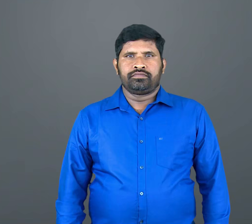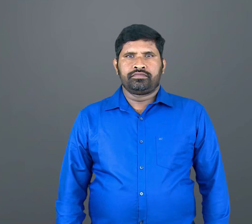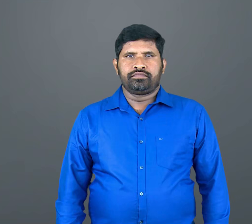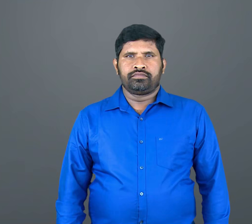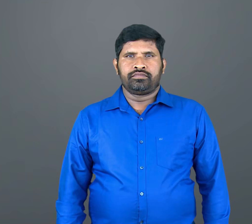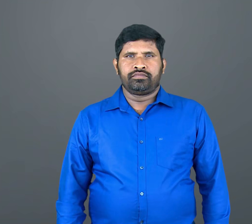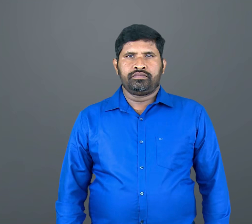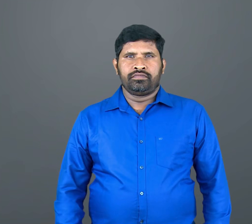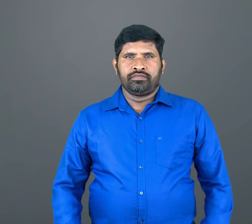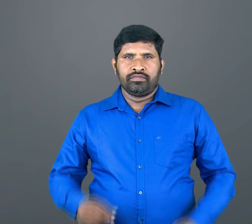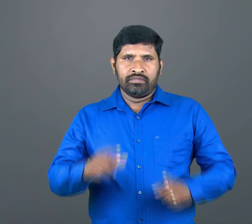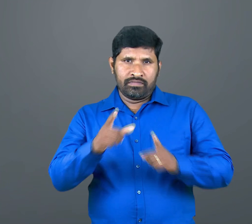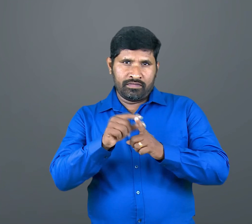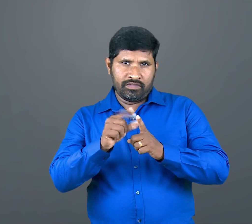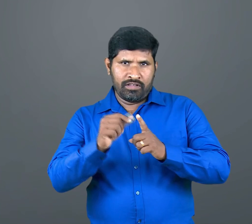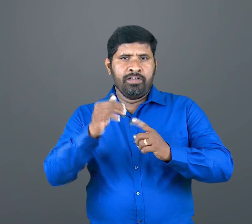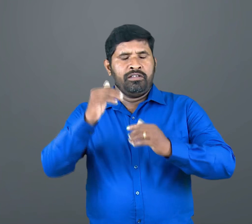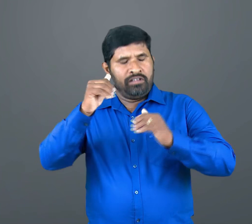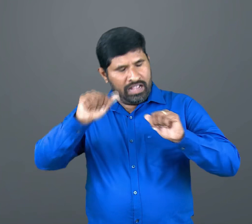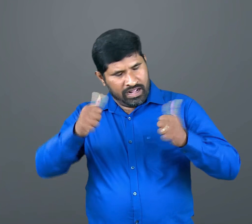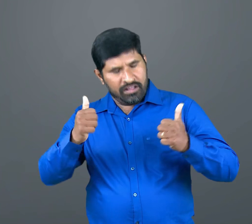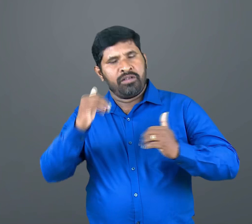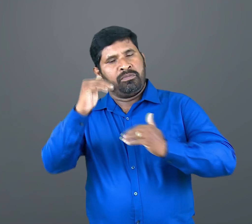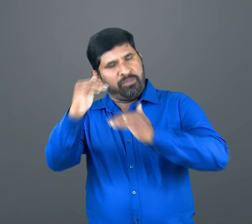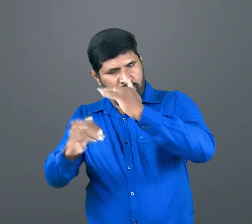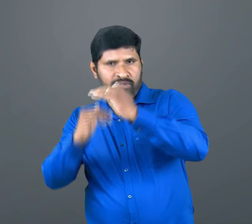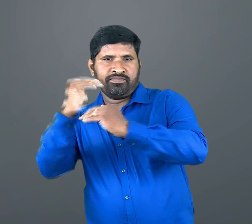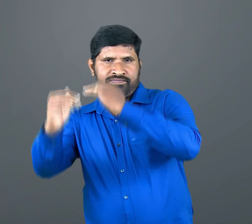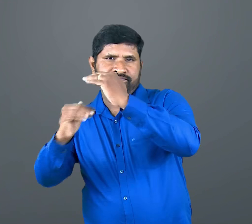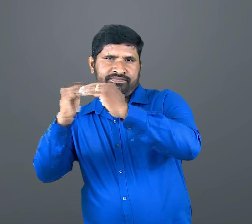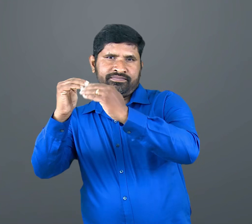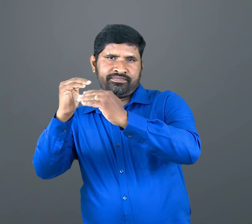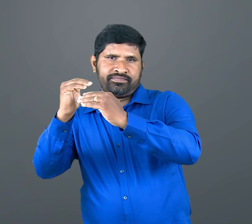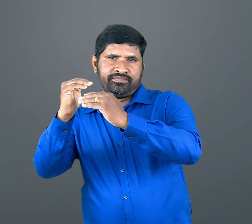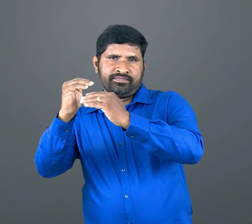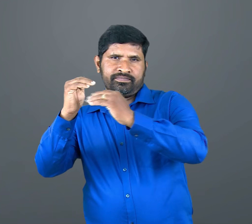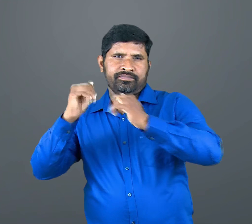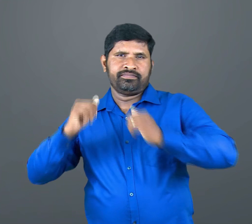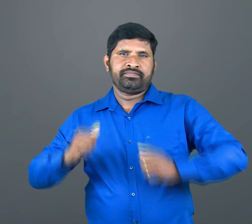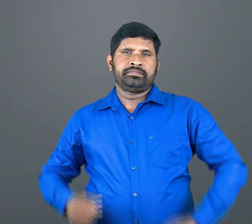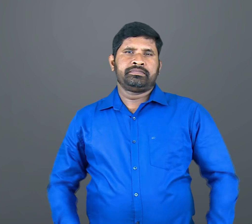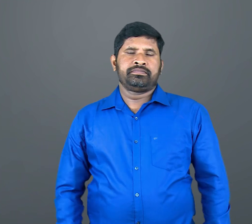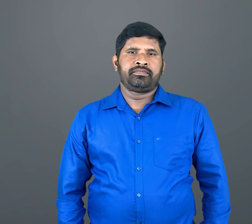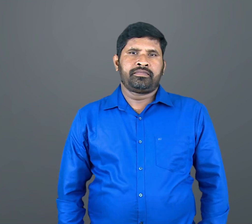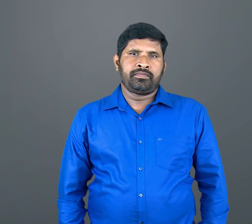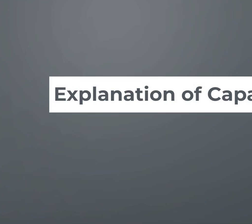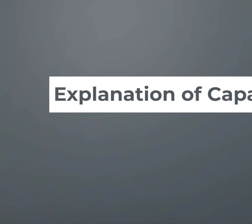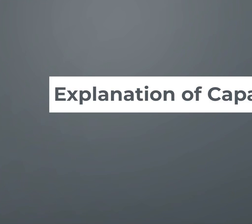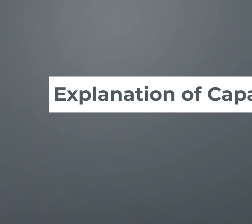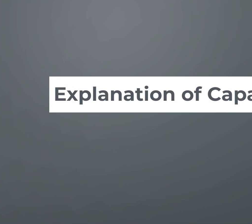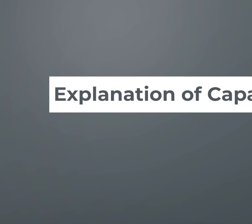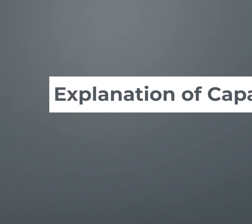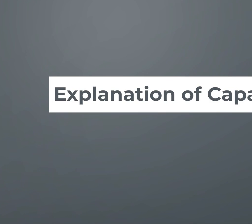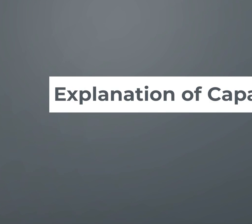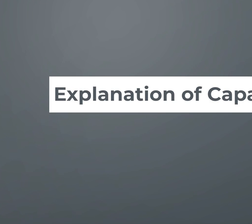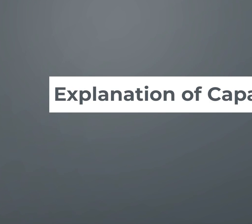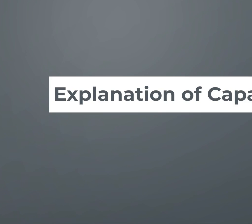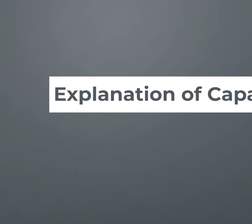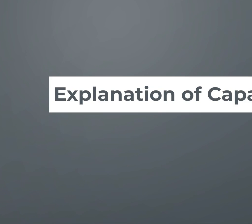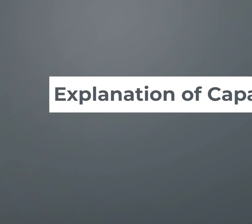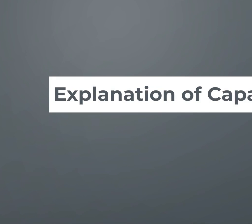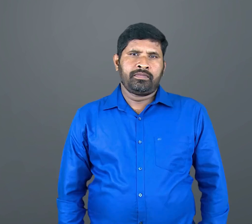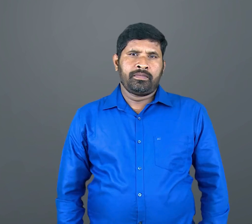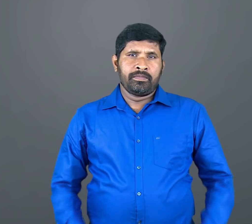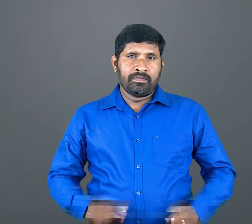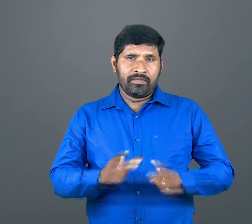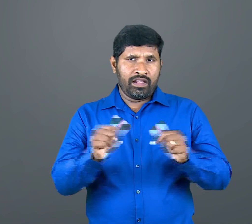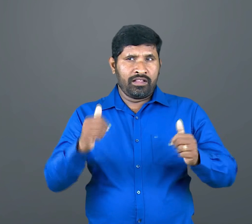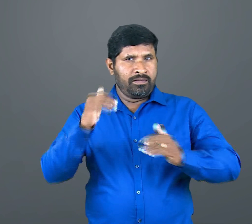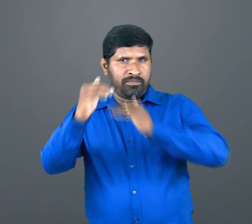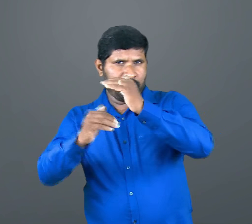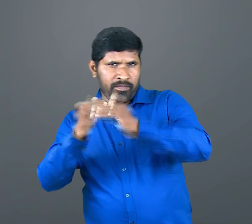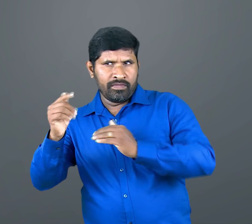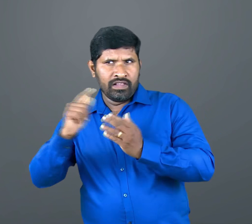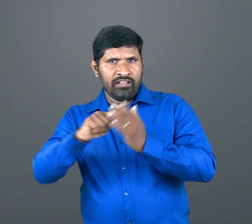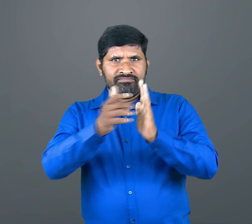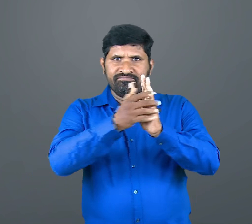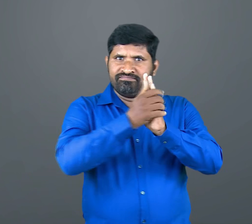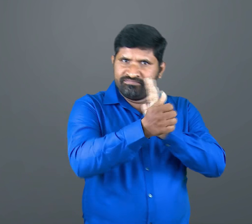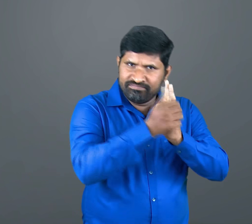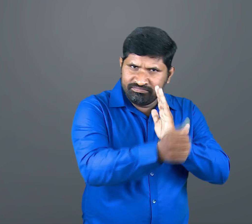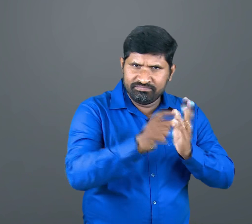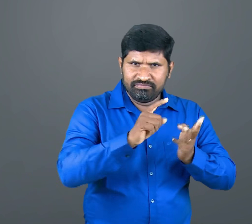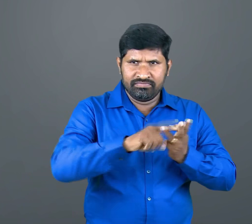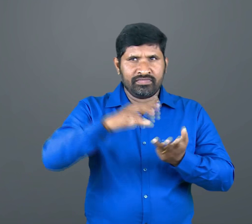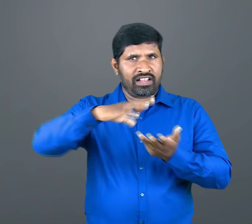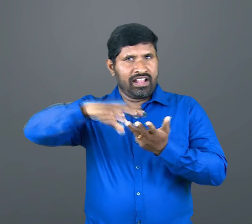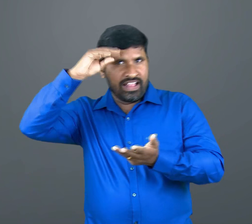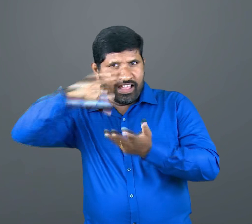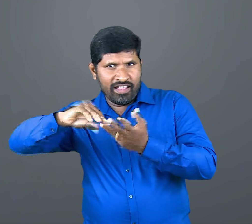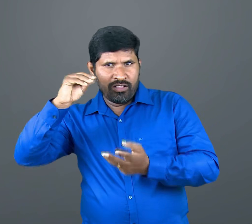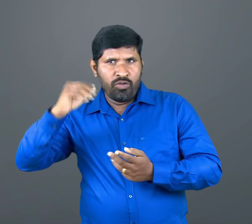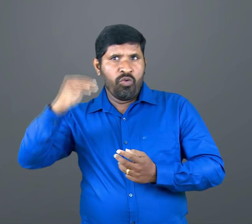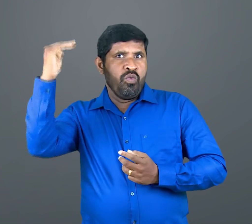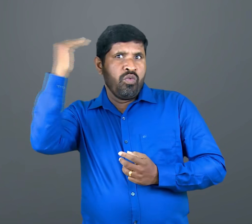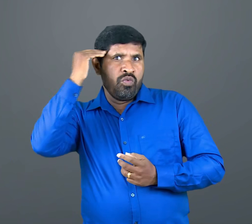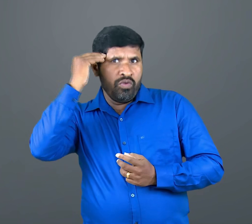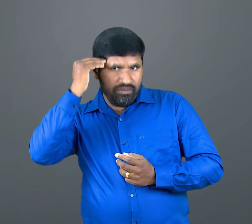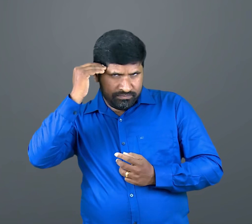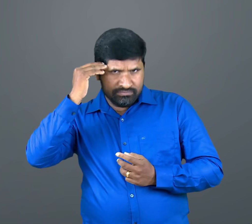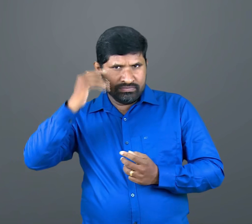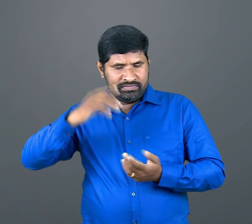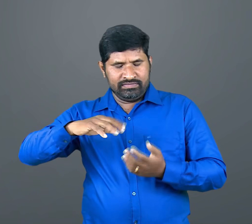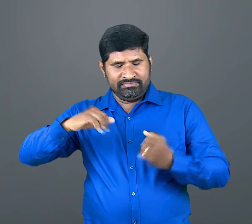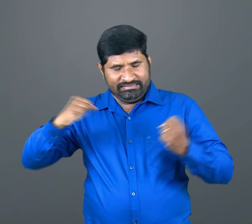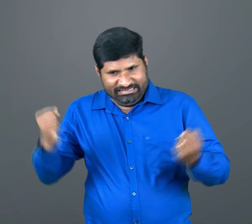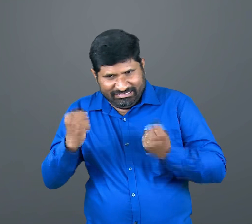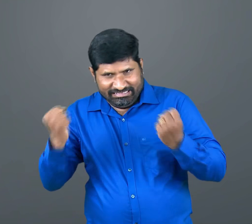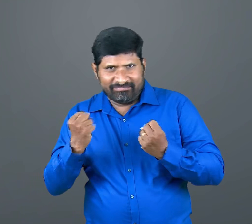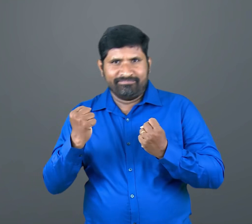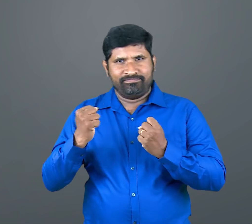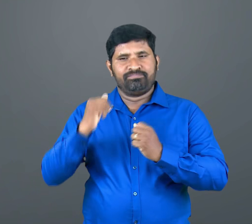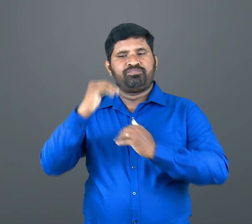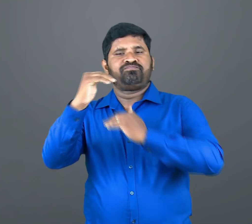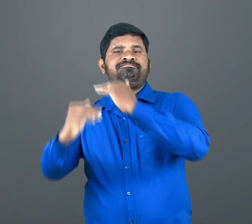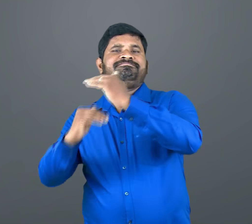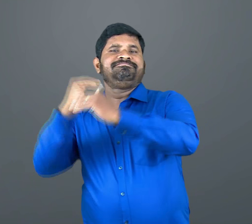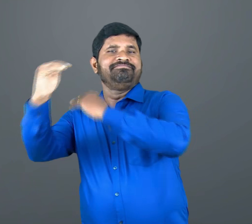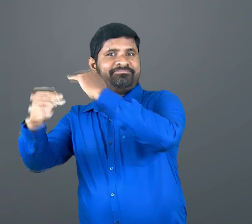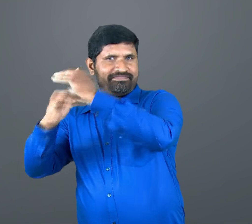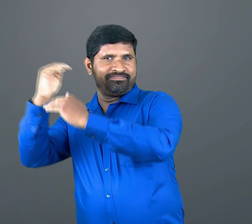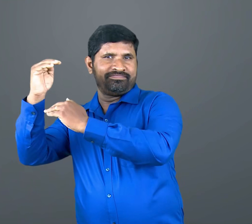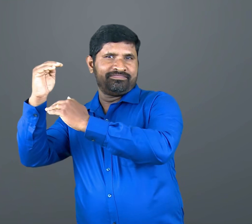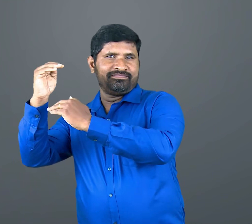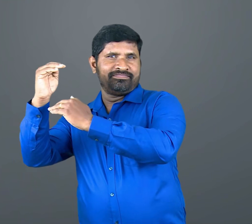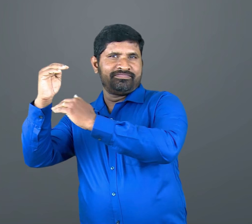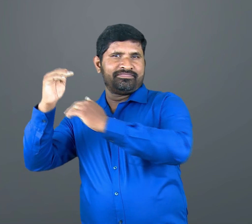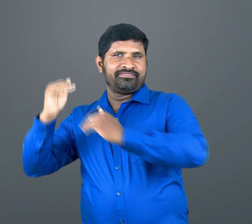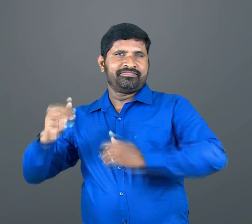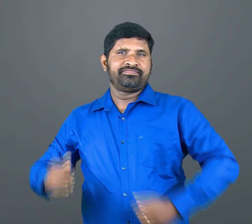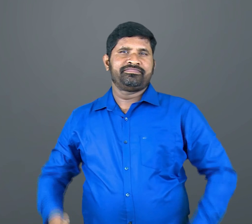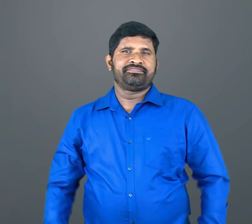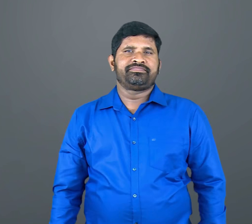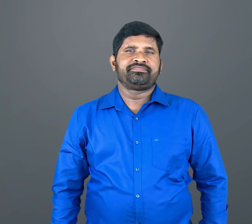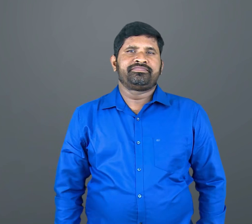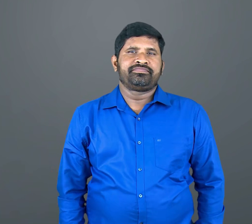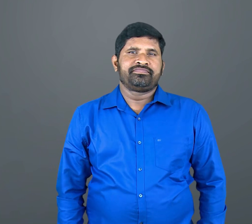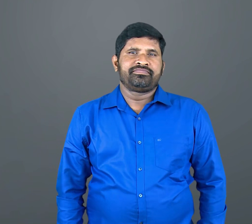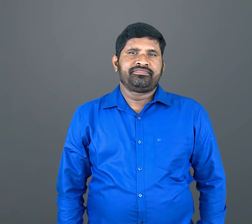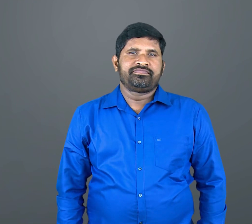Capacity building